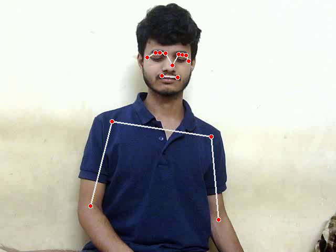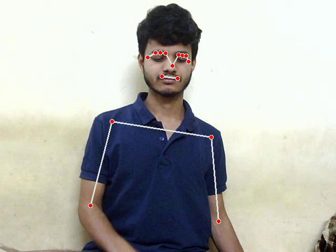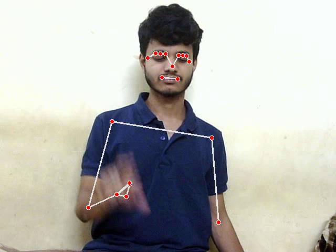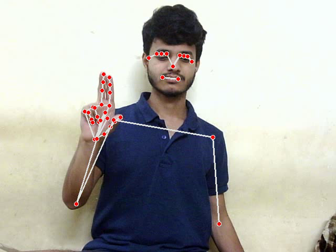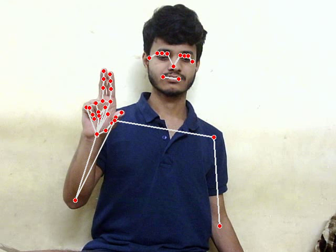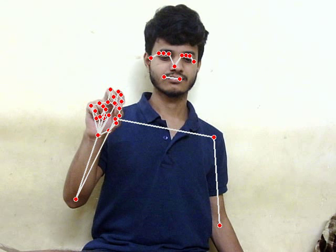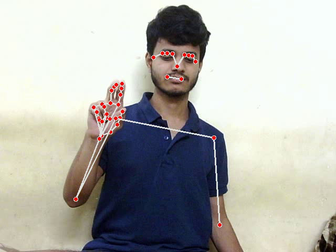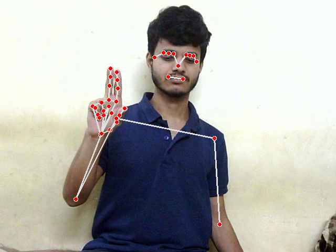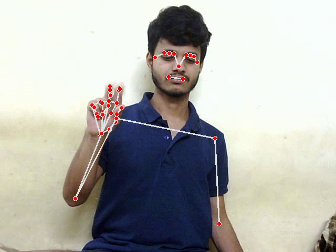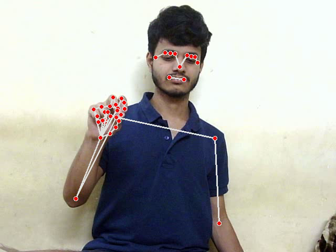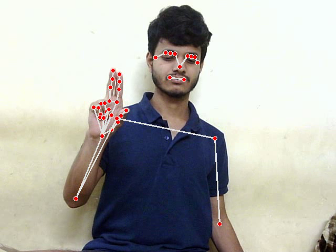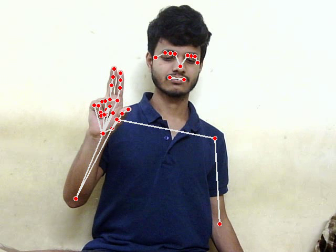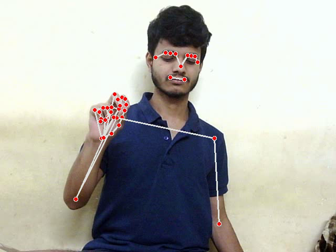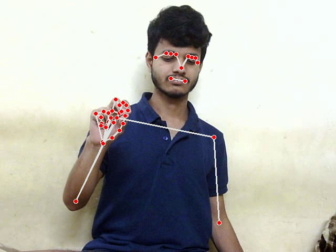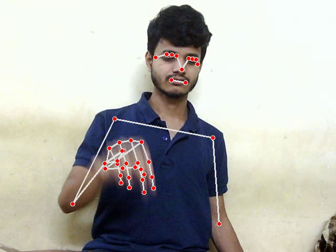no